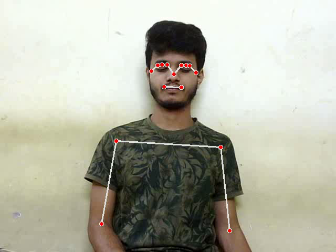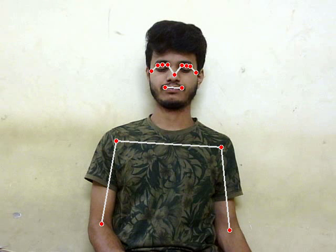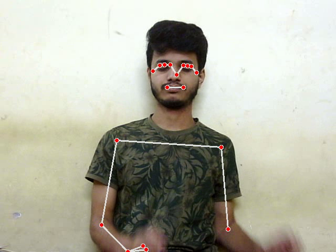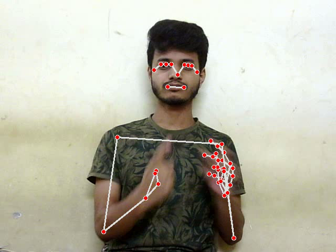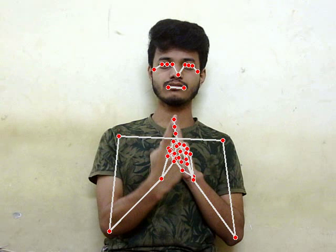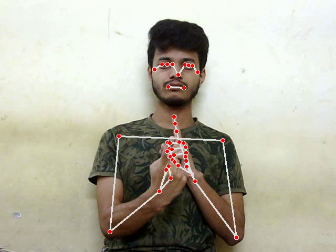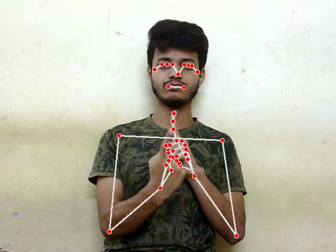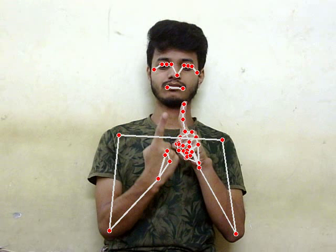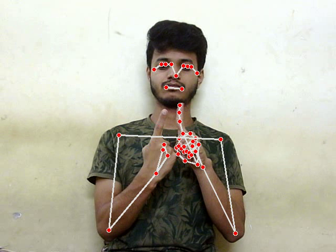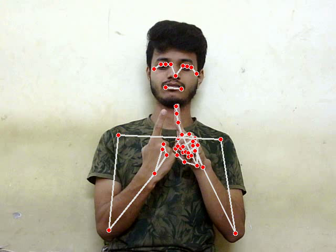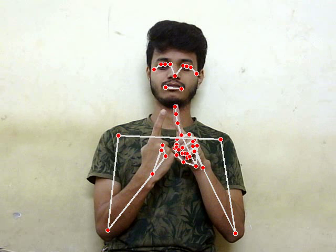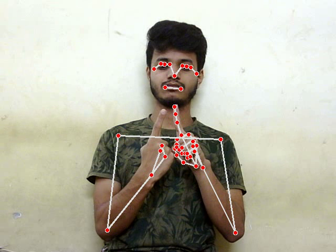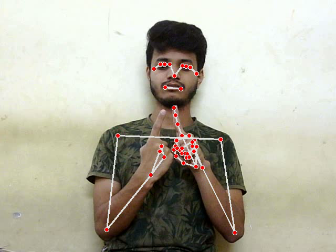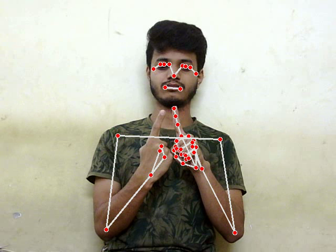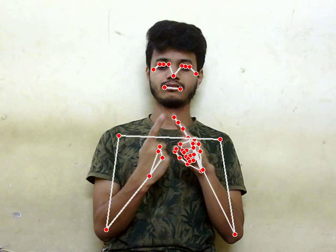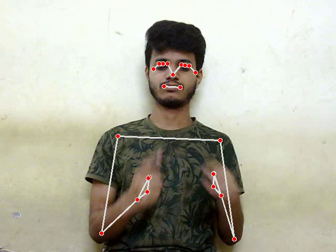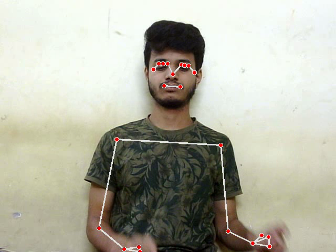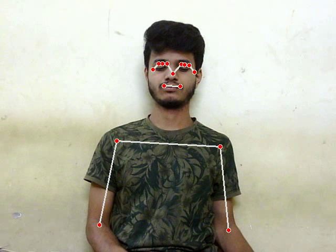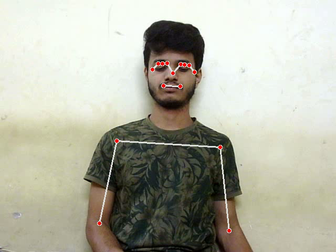meet